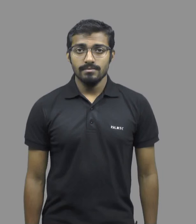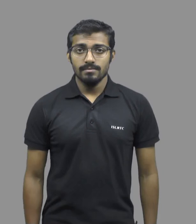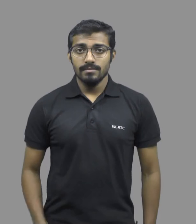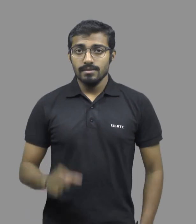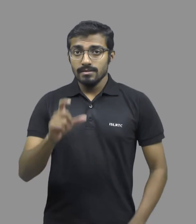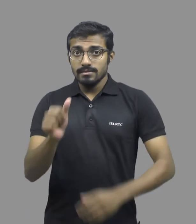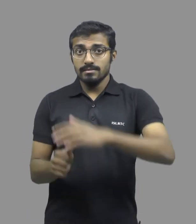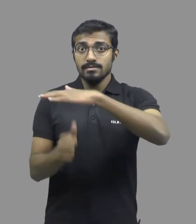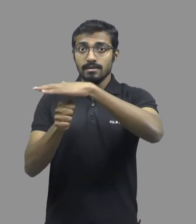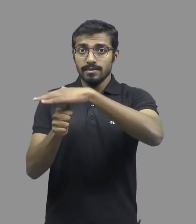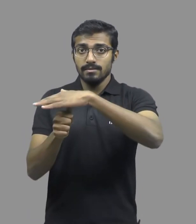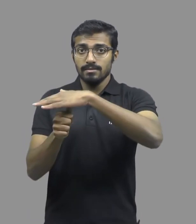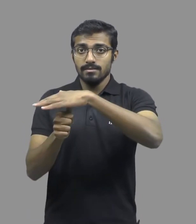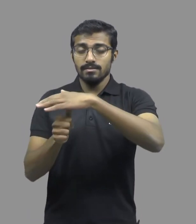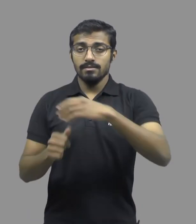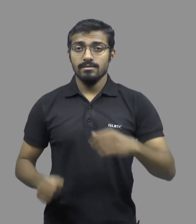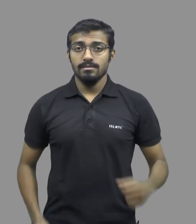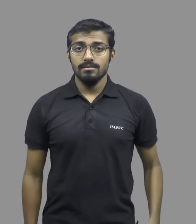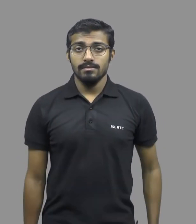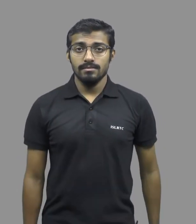Capital